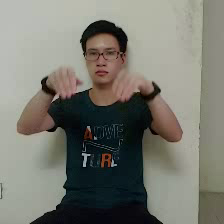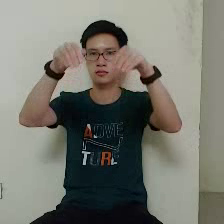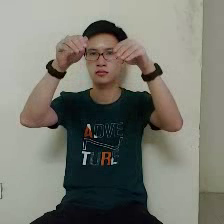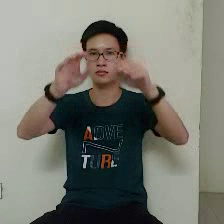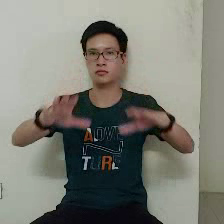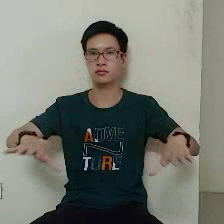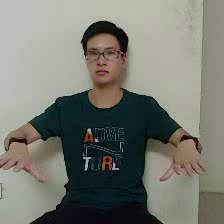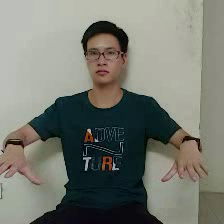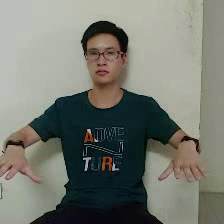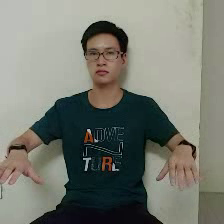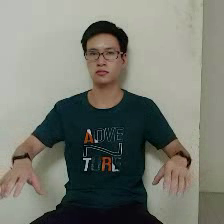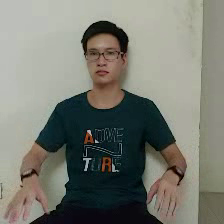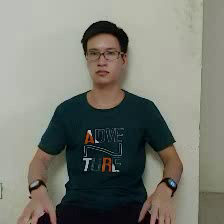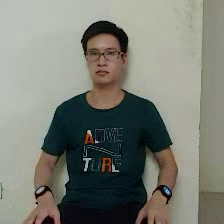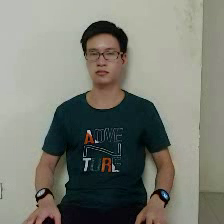Thất lạc